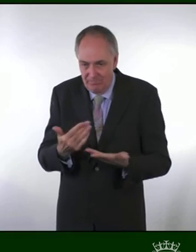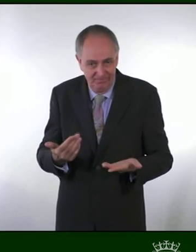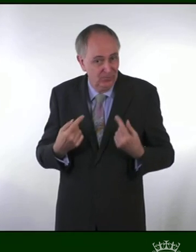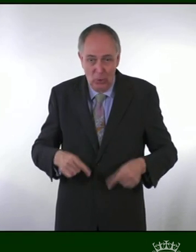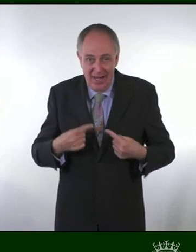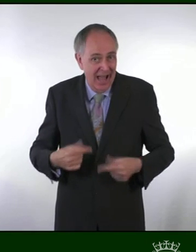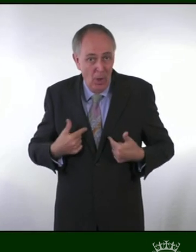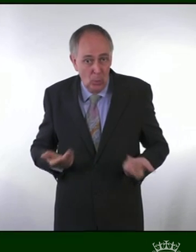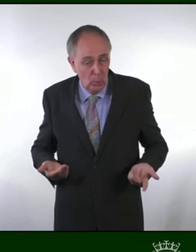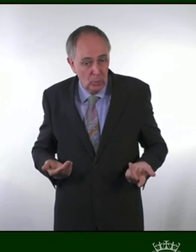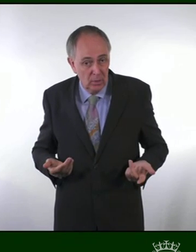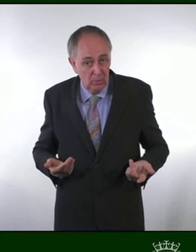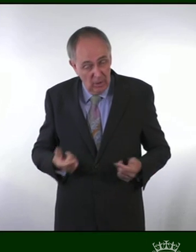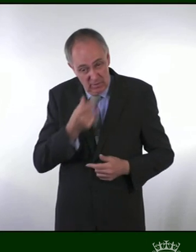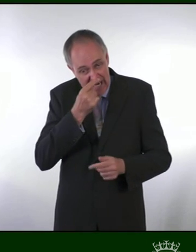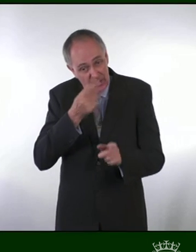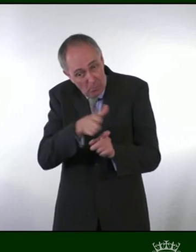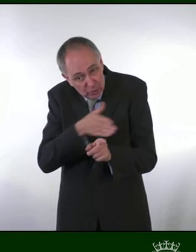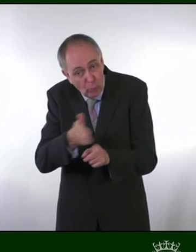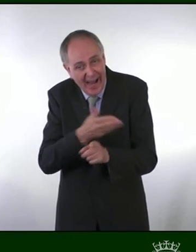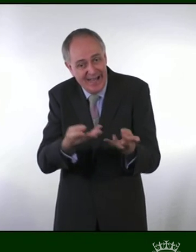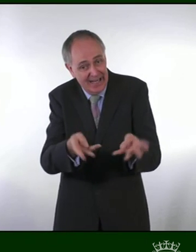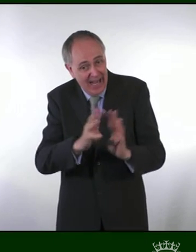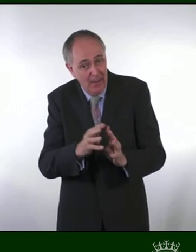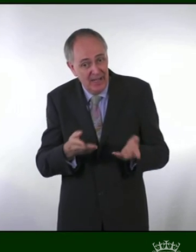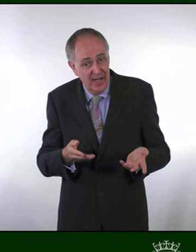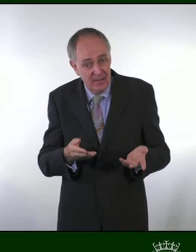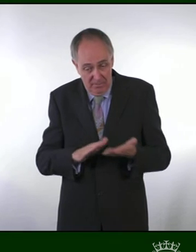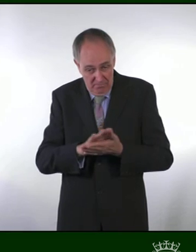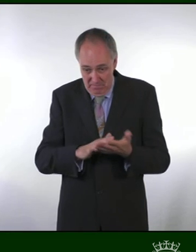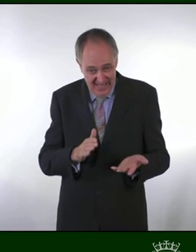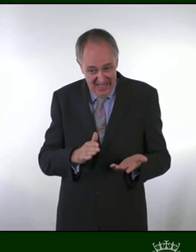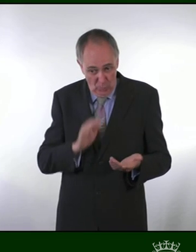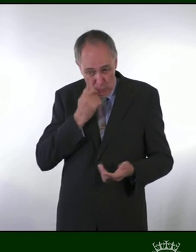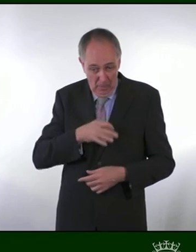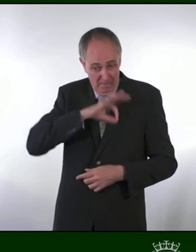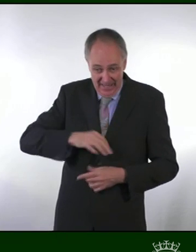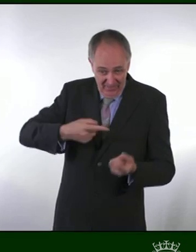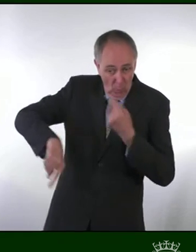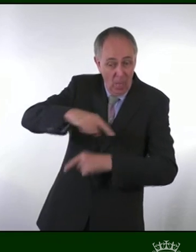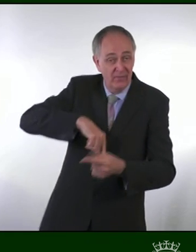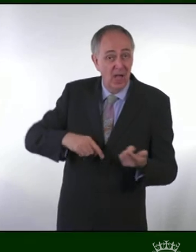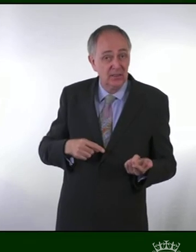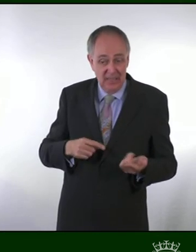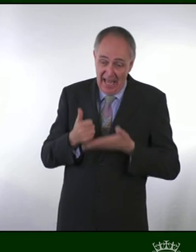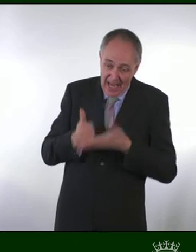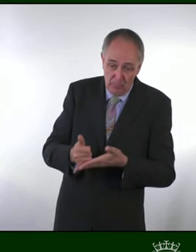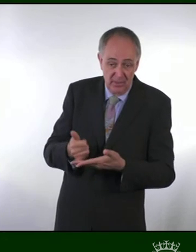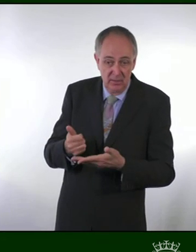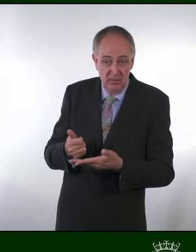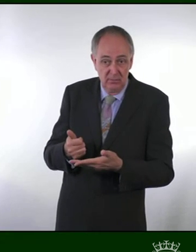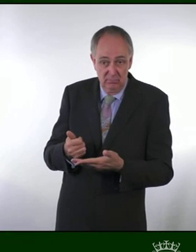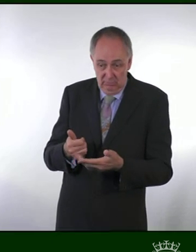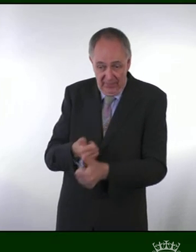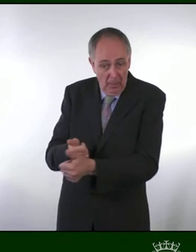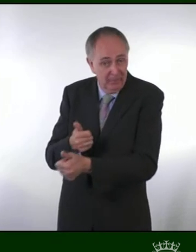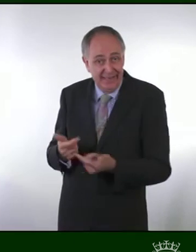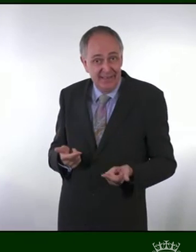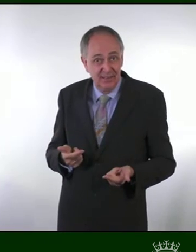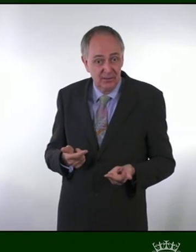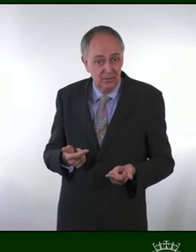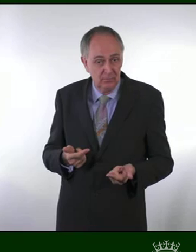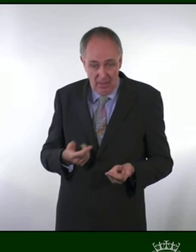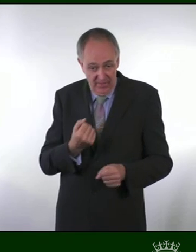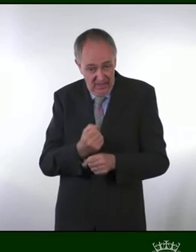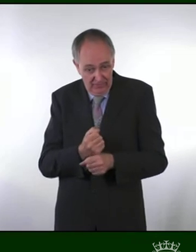Will my right honourable Friend seek to persuade his Cabinet colleagues that this would be a win-win—more help for businesses in need without costing the Government a penny more than has already been allocated?